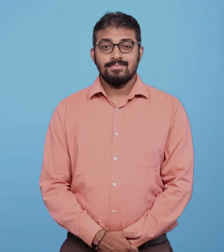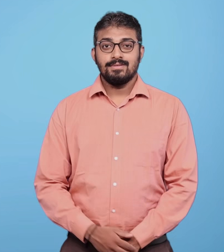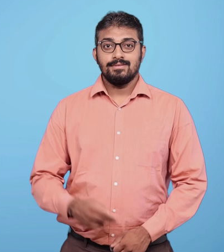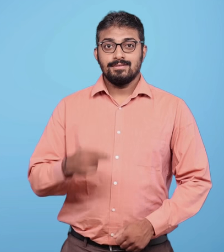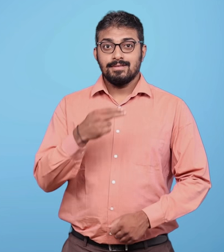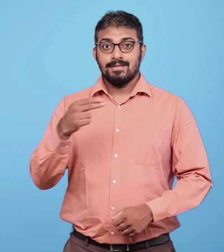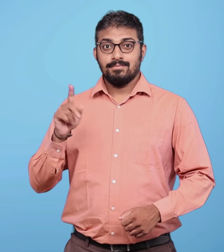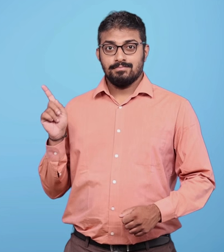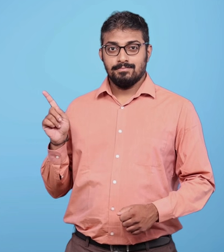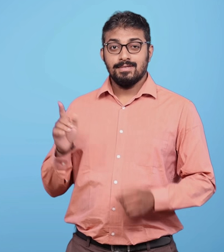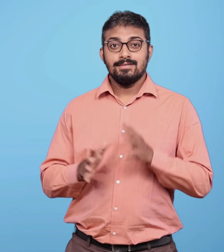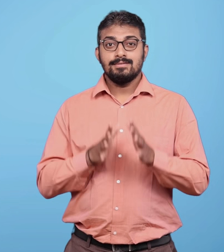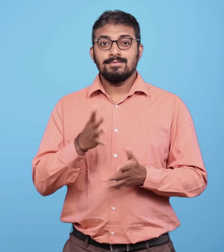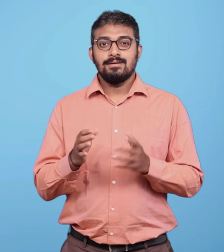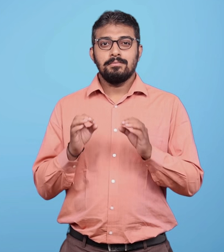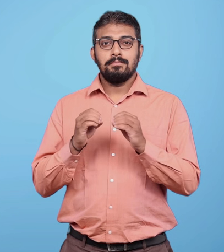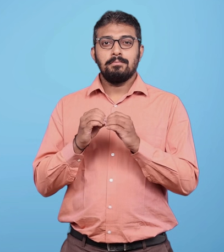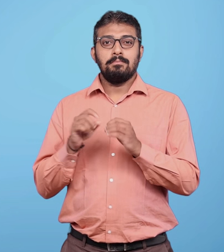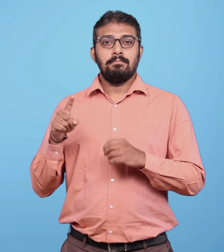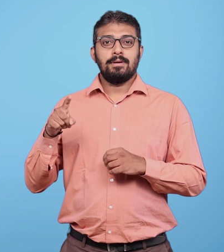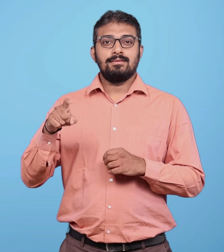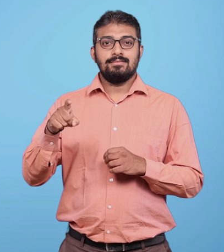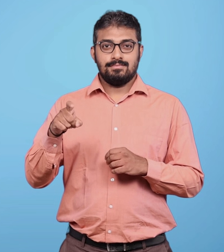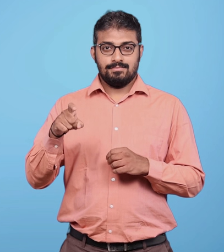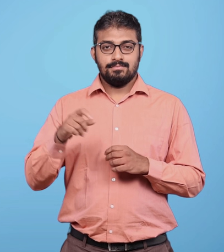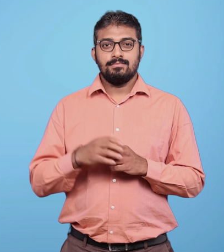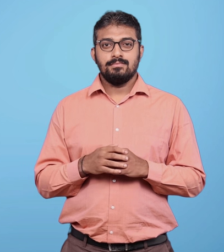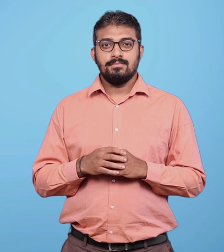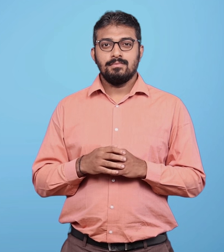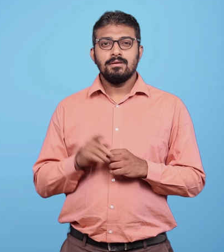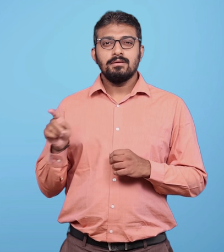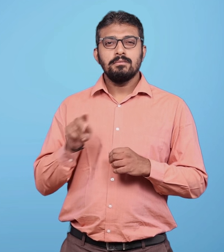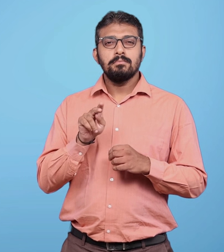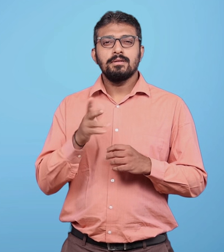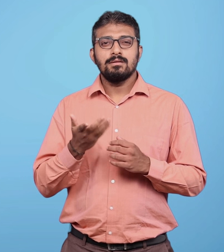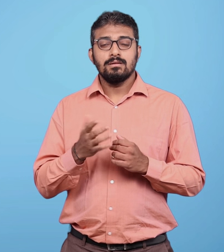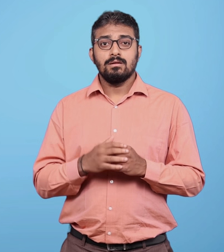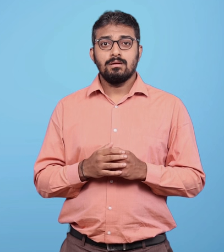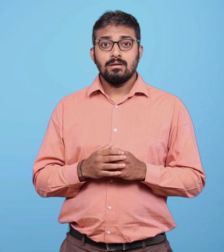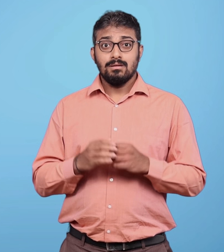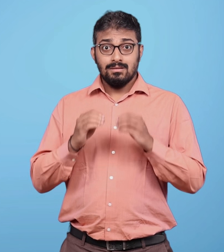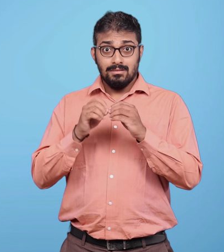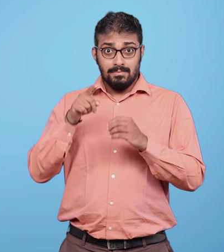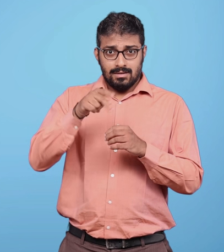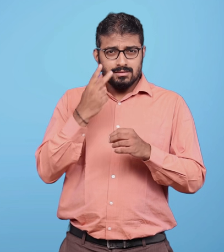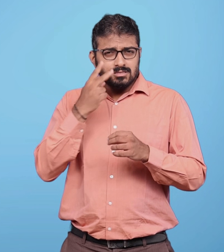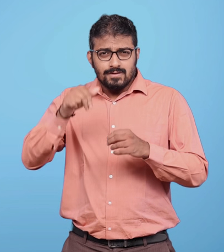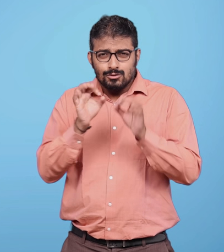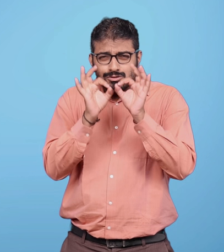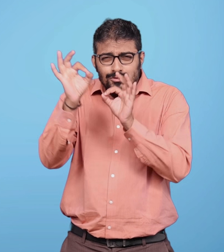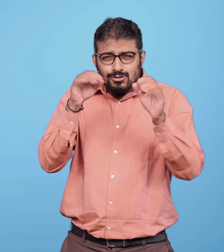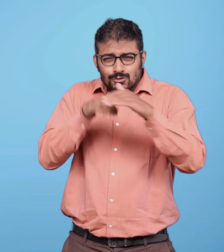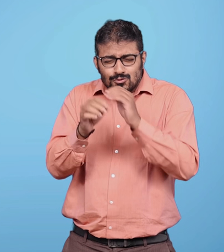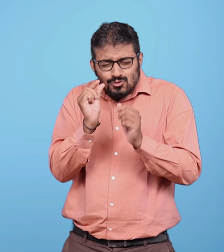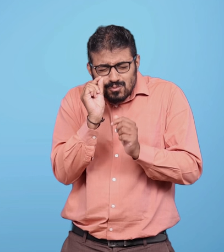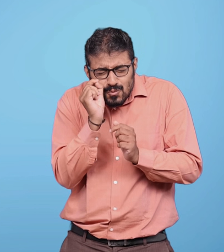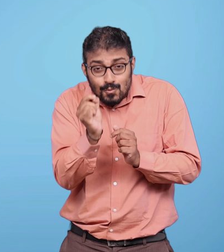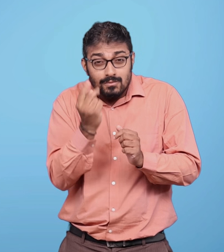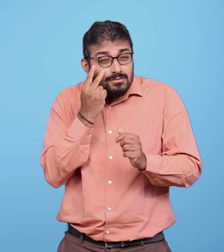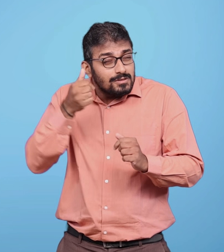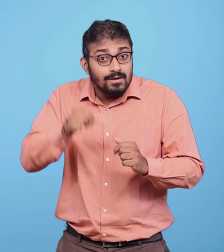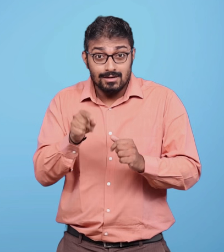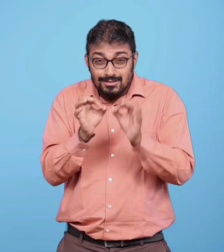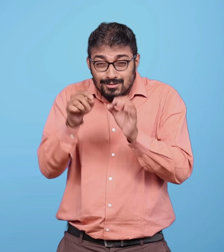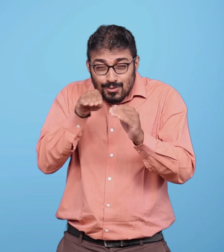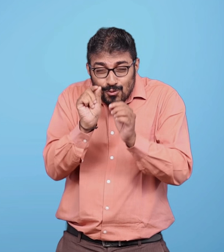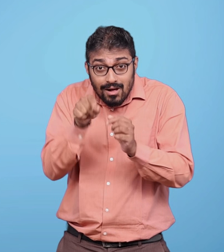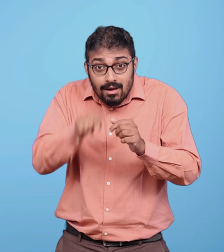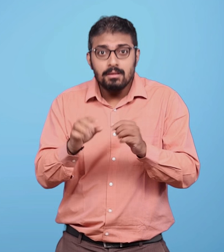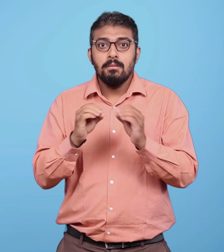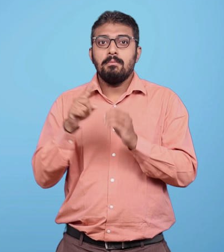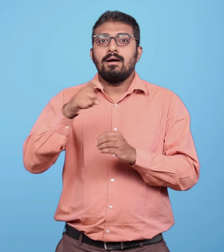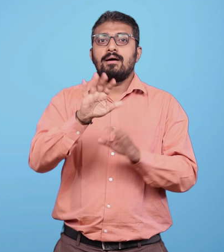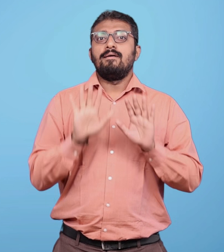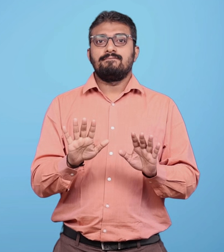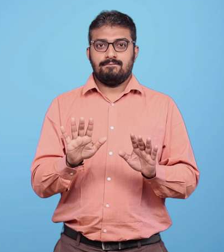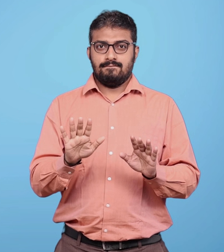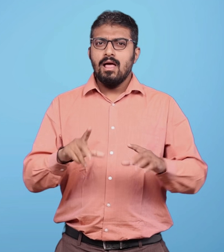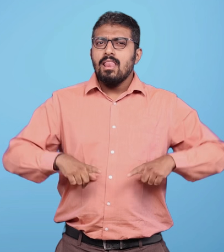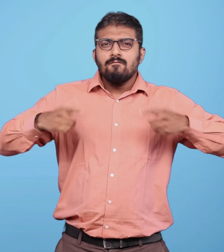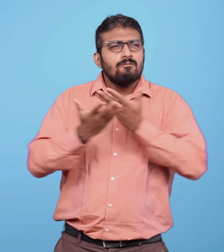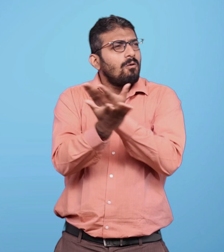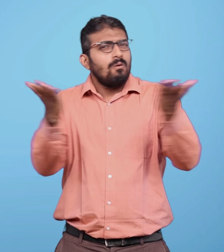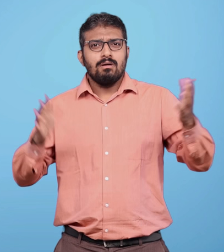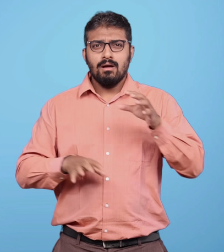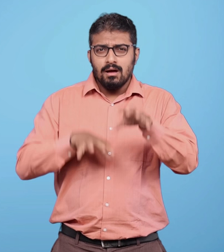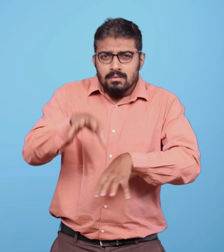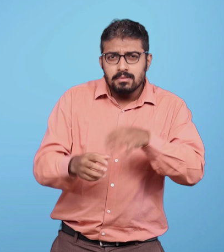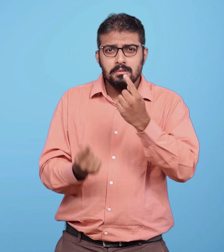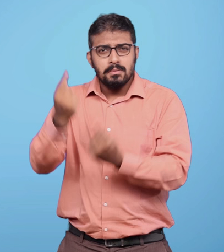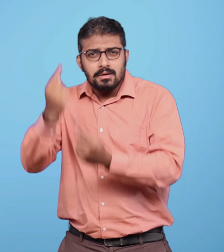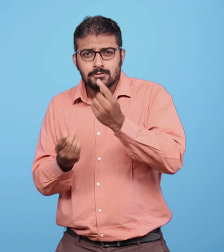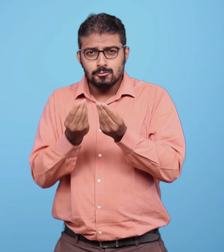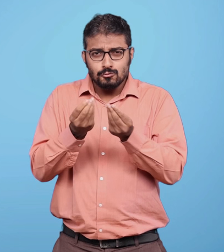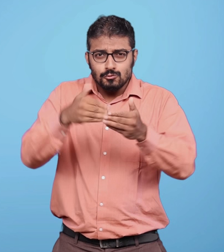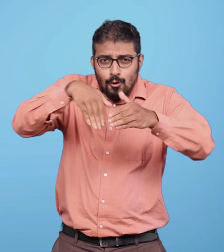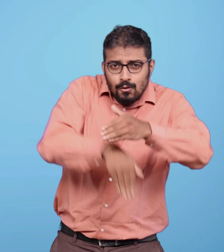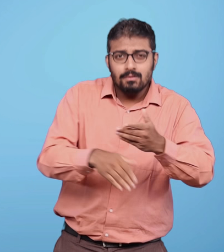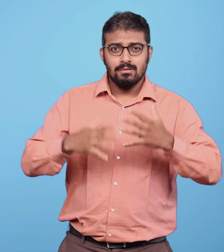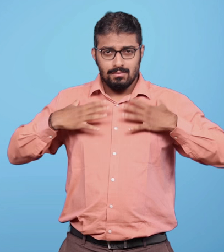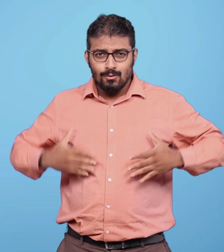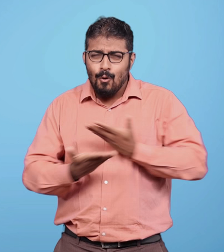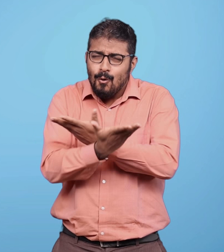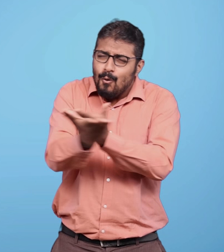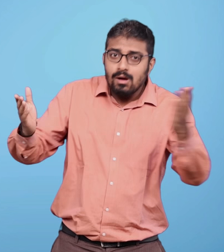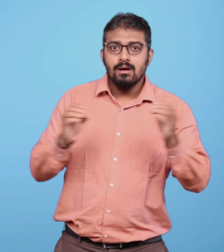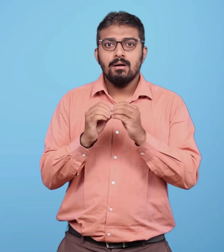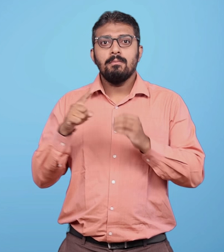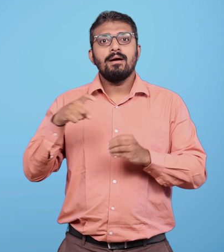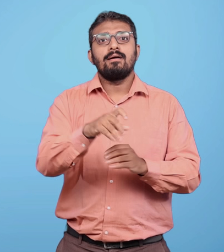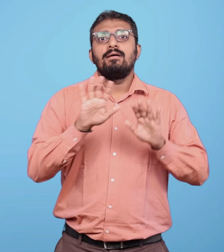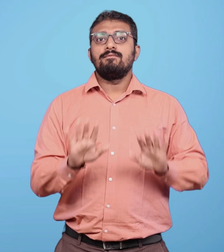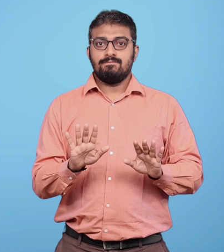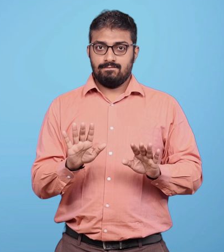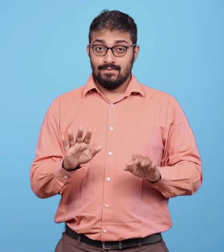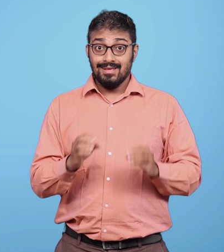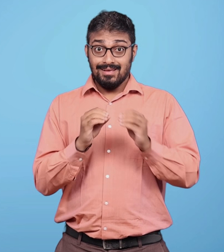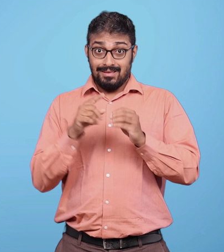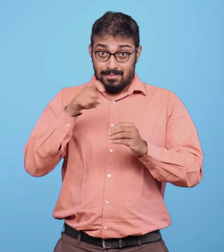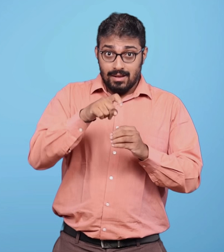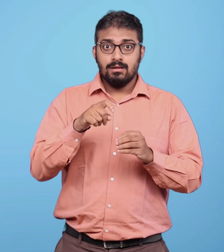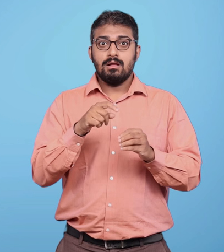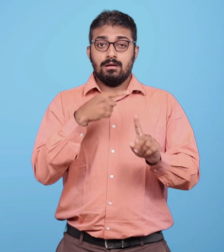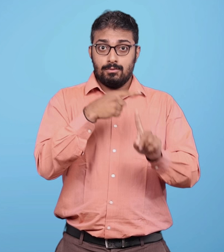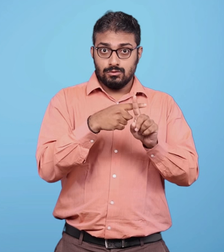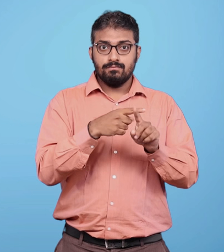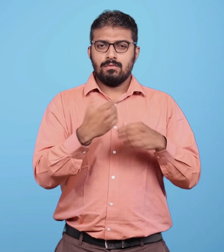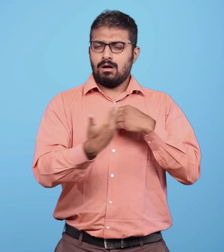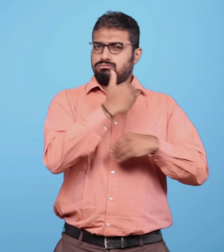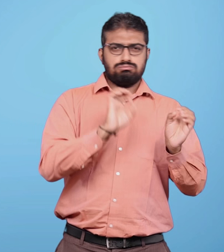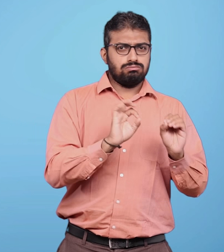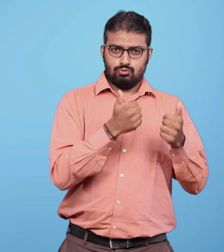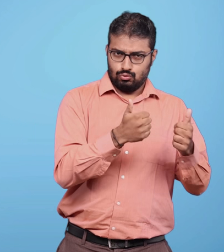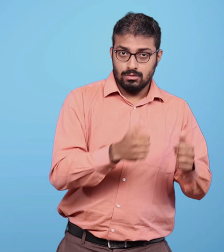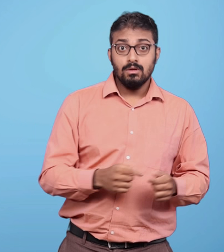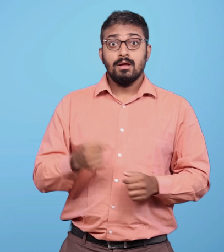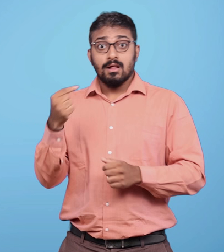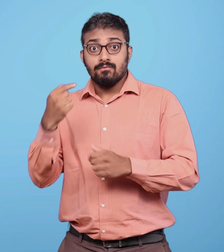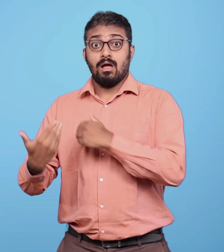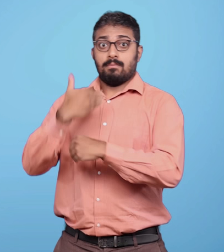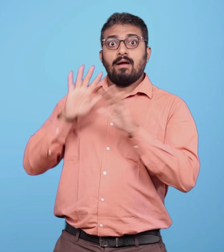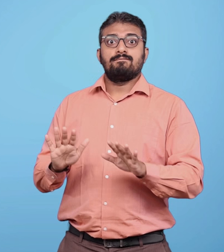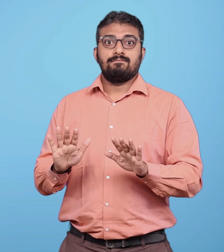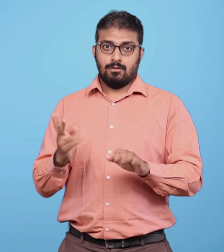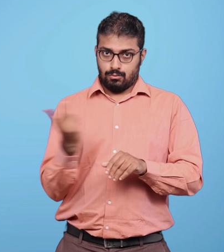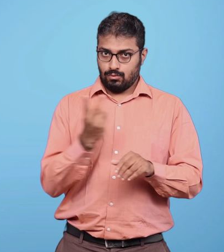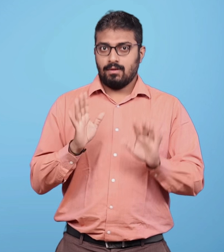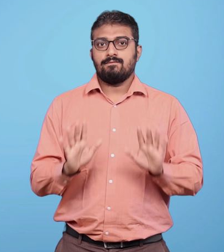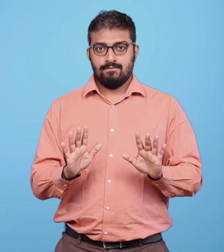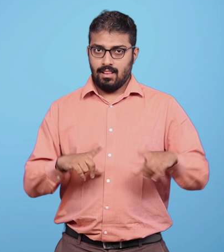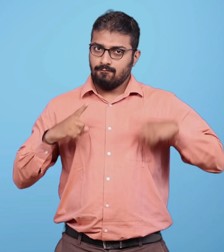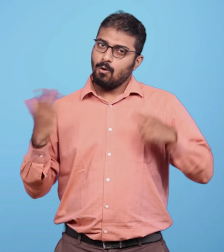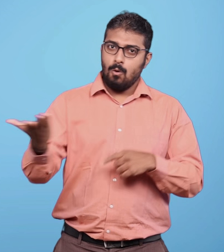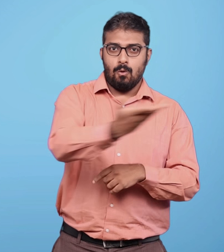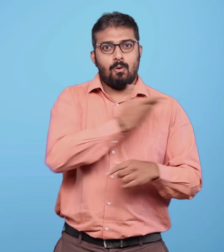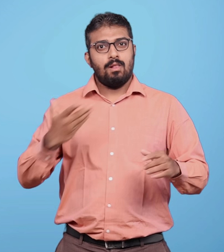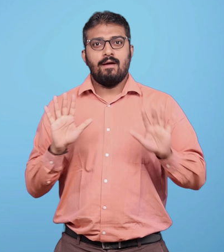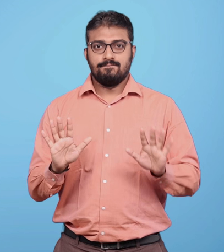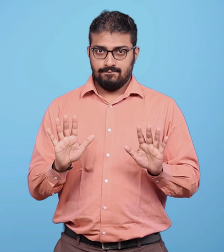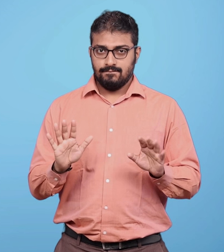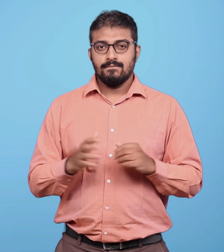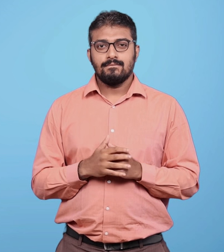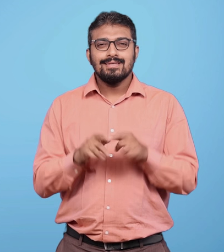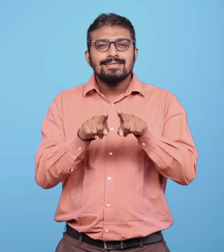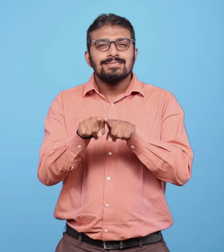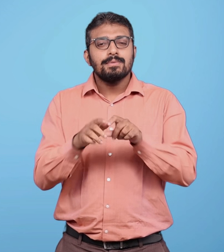bacteria This sign means bacteria. Bacteria are a type of microorganism. They are found all around us, for example, in our bodies, in the soil, etc. They can be harmless or harmful to us.